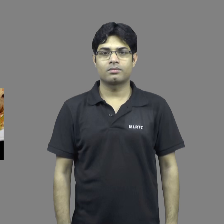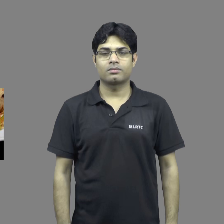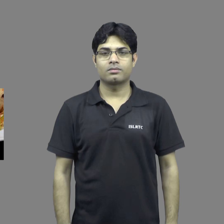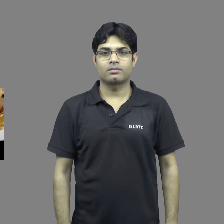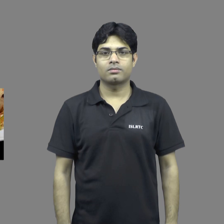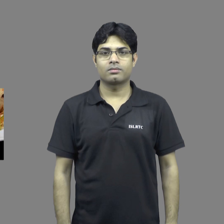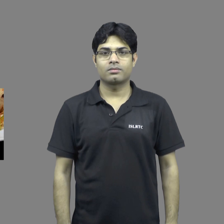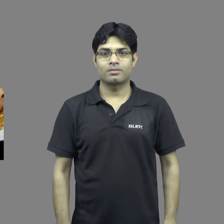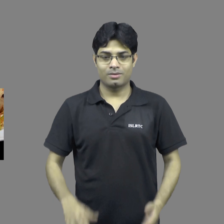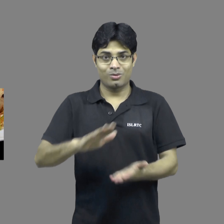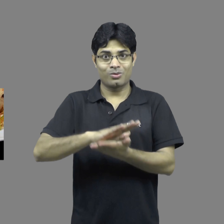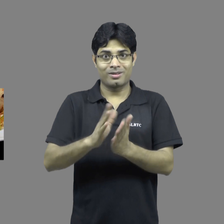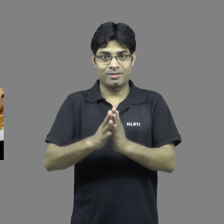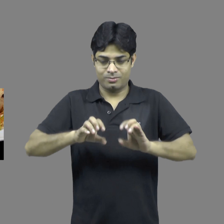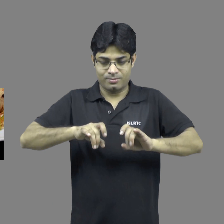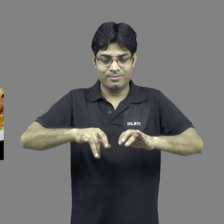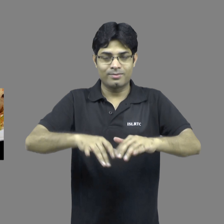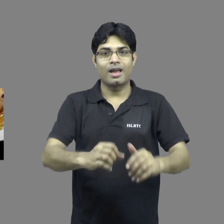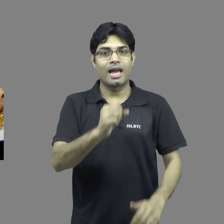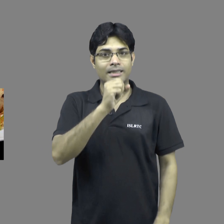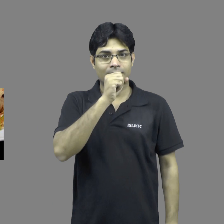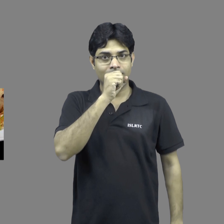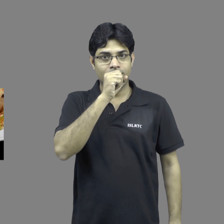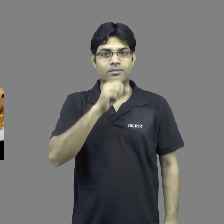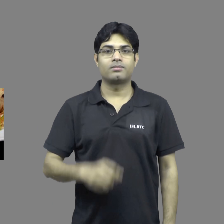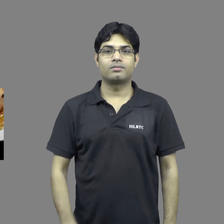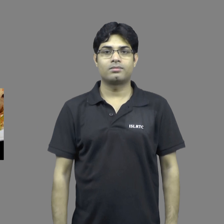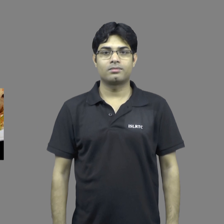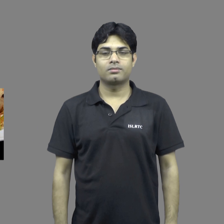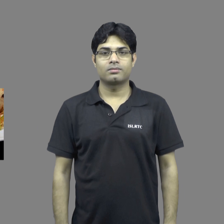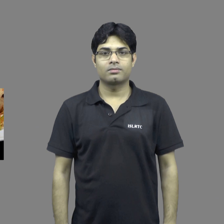Roll Wrap (Food Item)